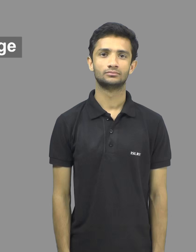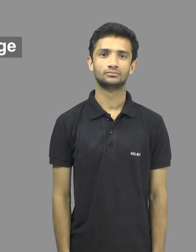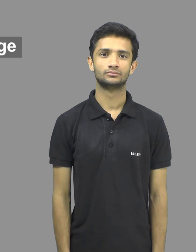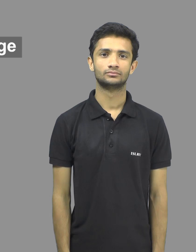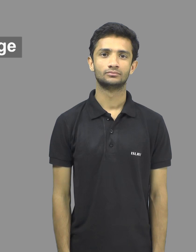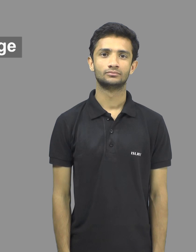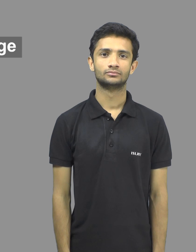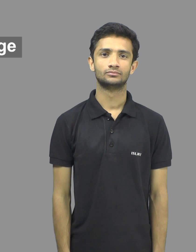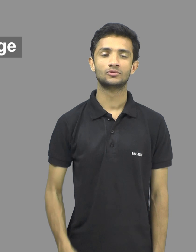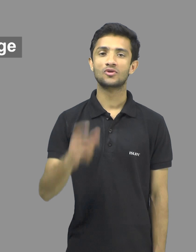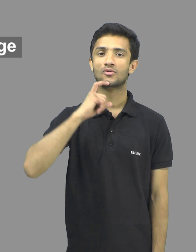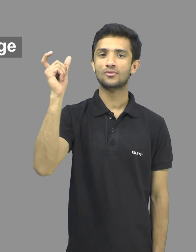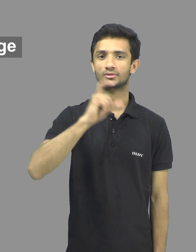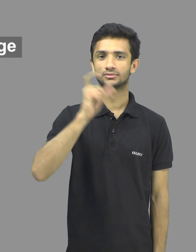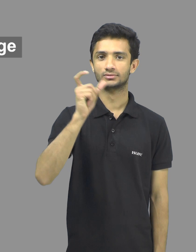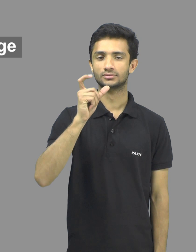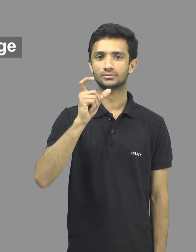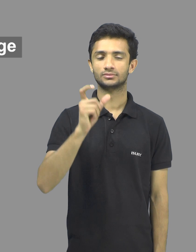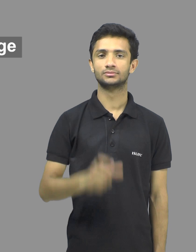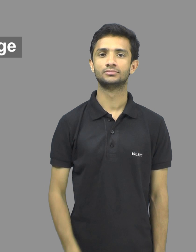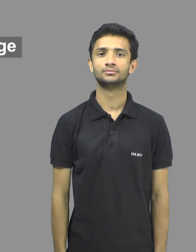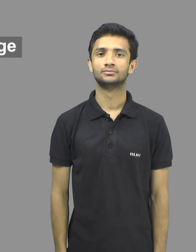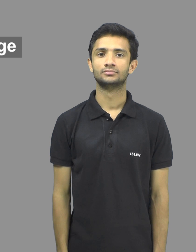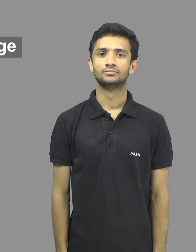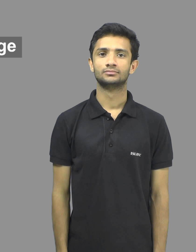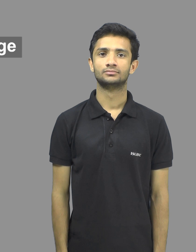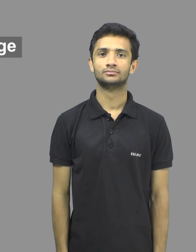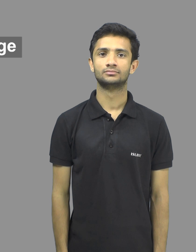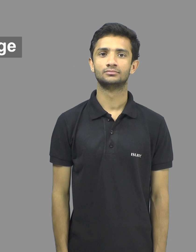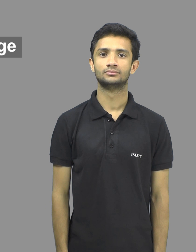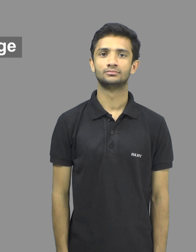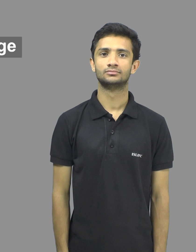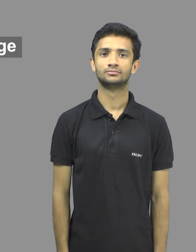College